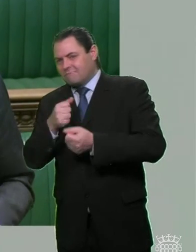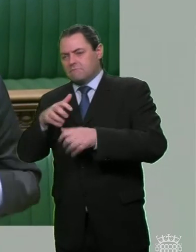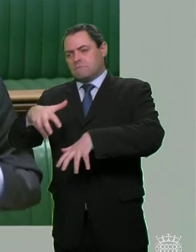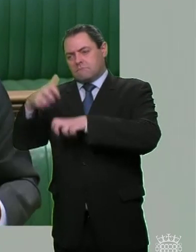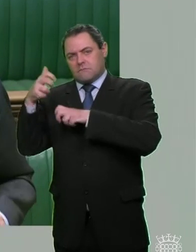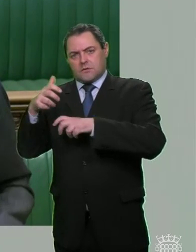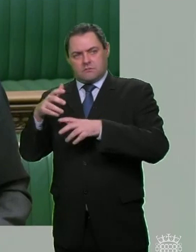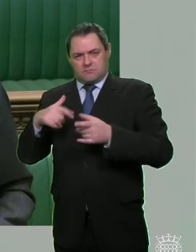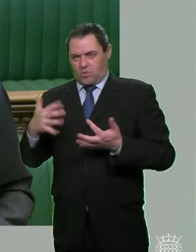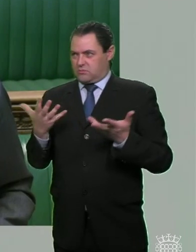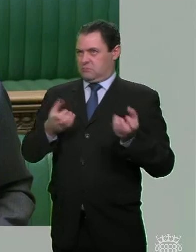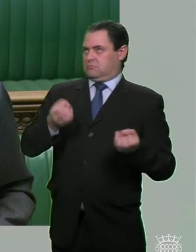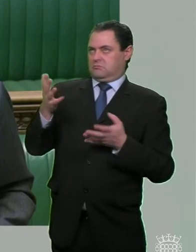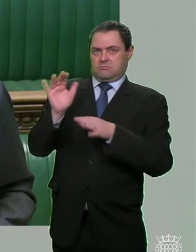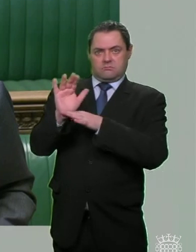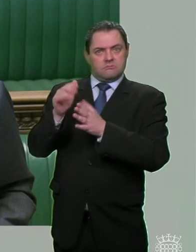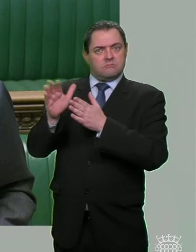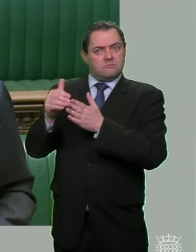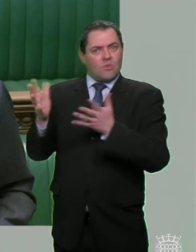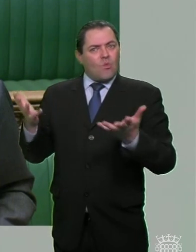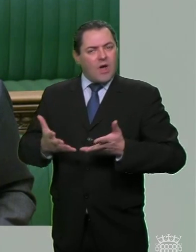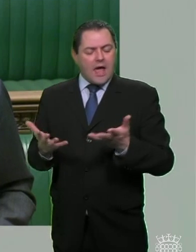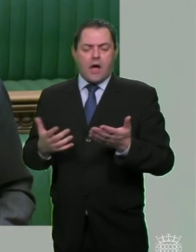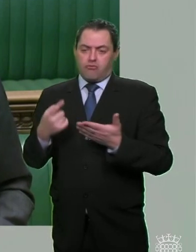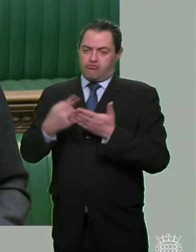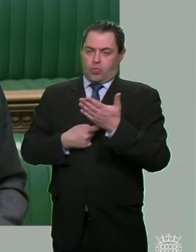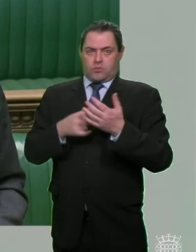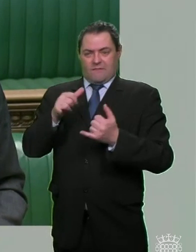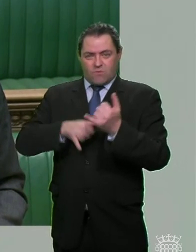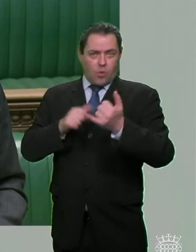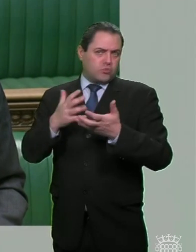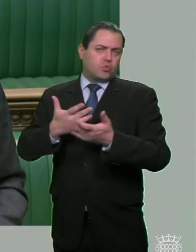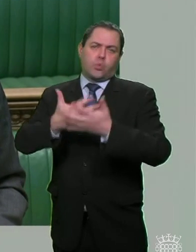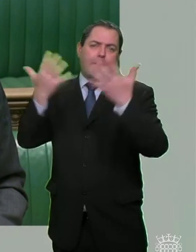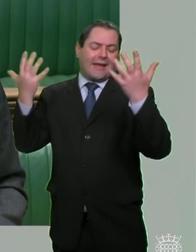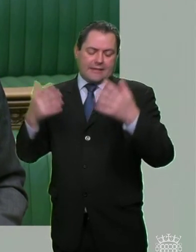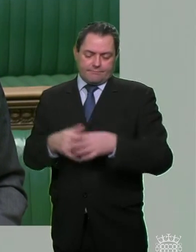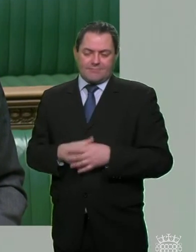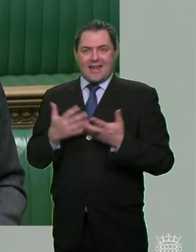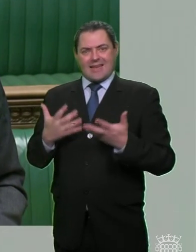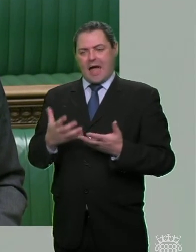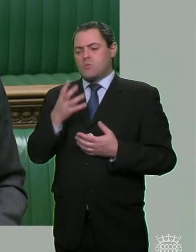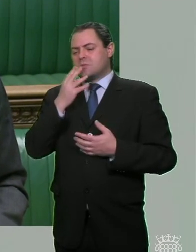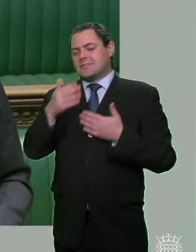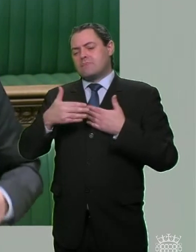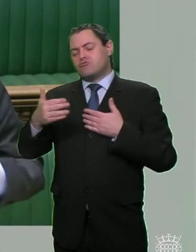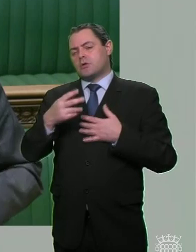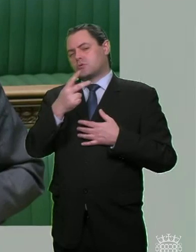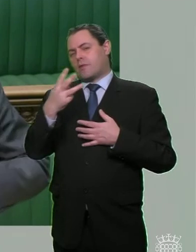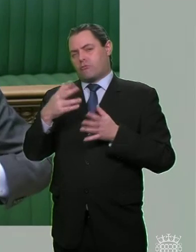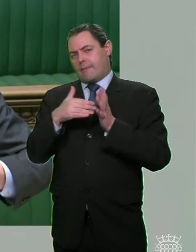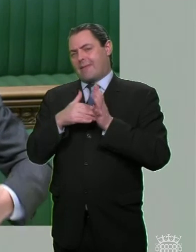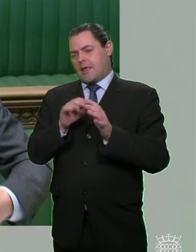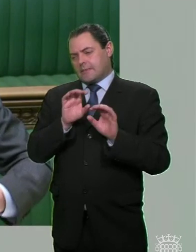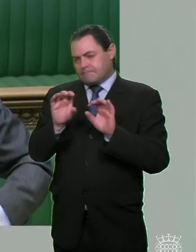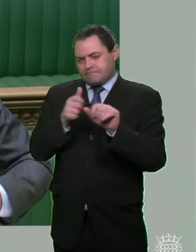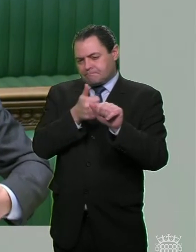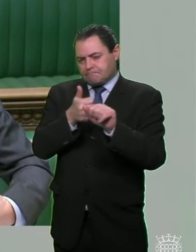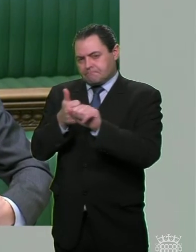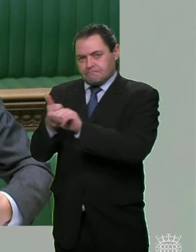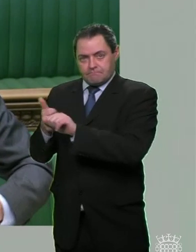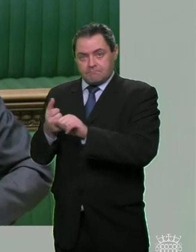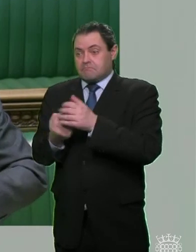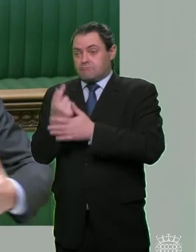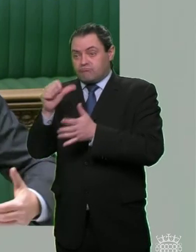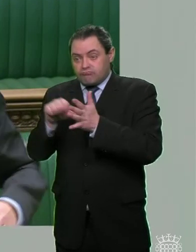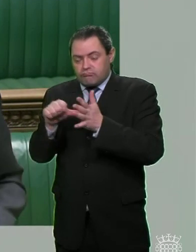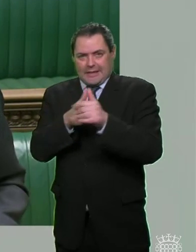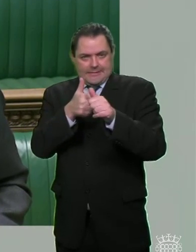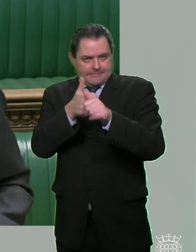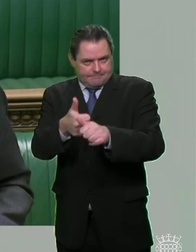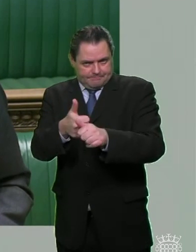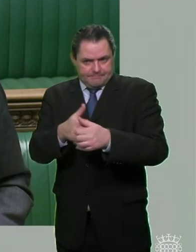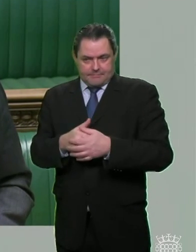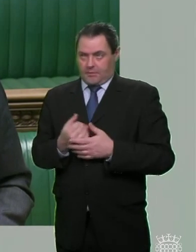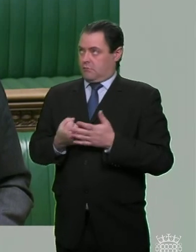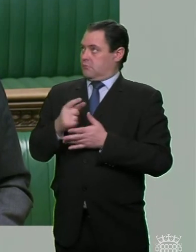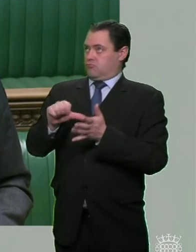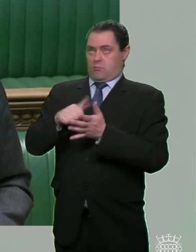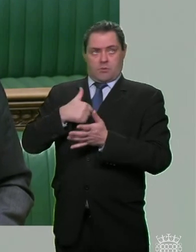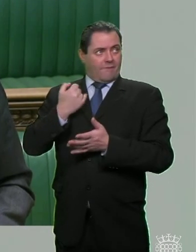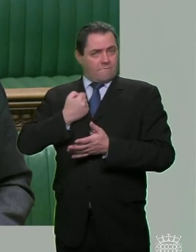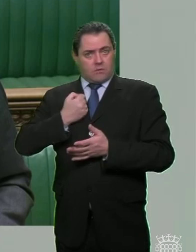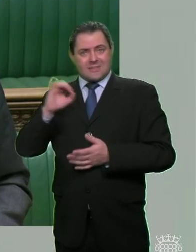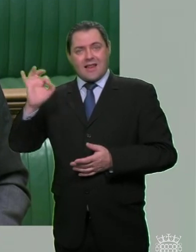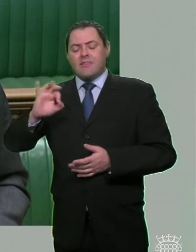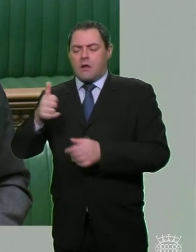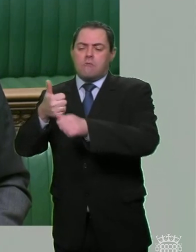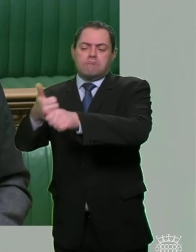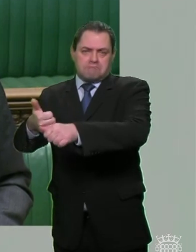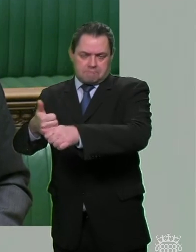There has been too much red tape, and we are providing an immediate £23 million to help businesses with the problems they are encountering through no fault of their own.